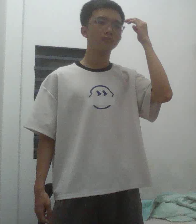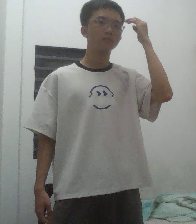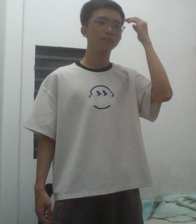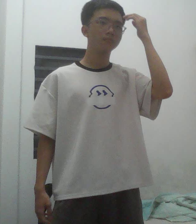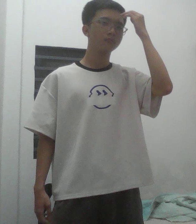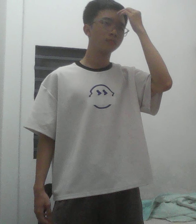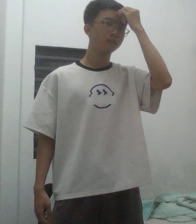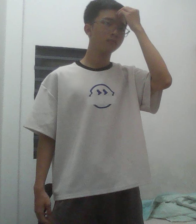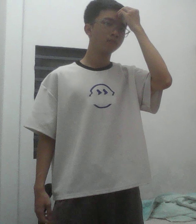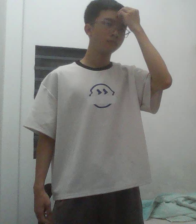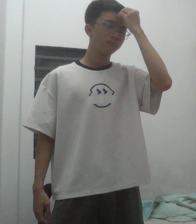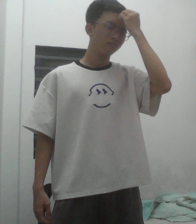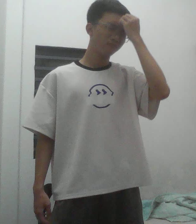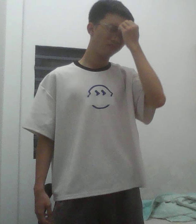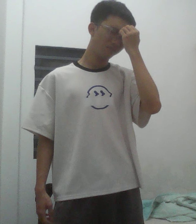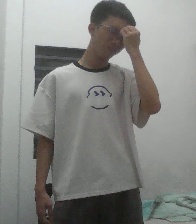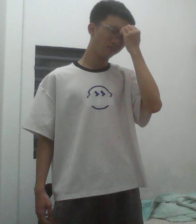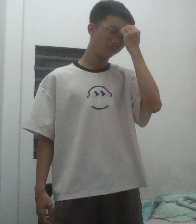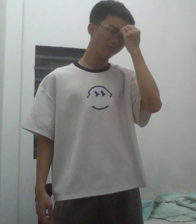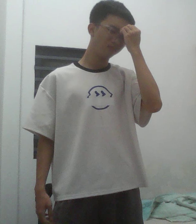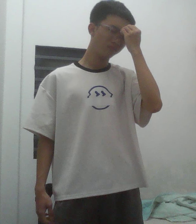benh